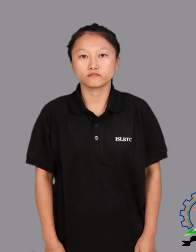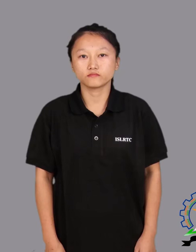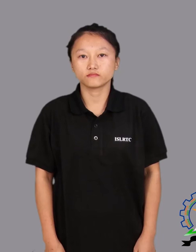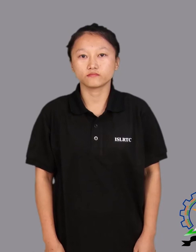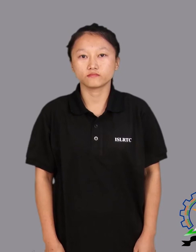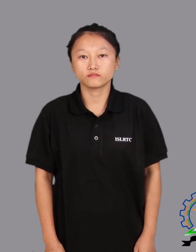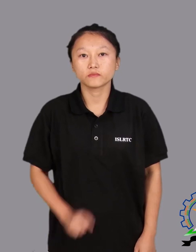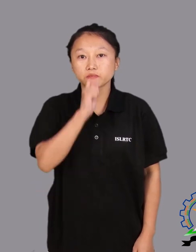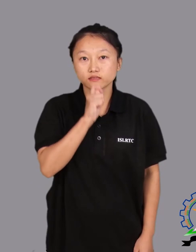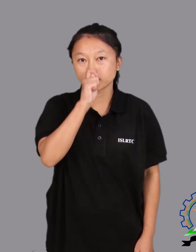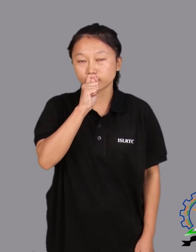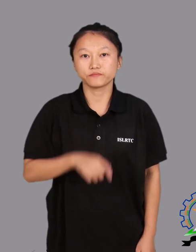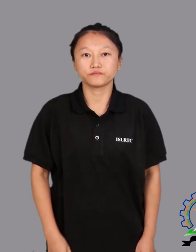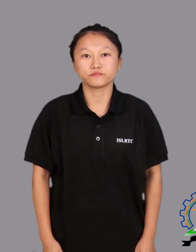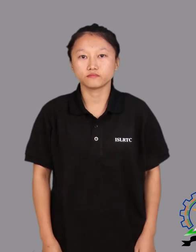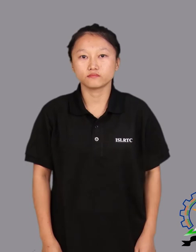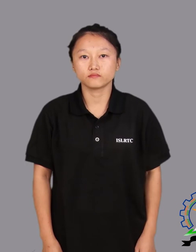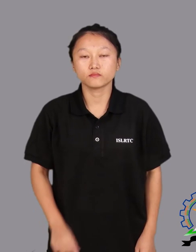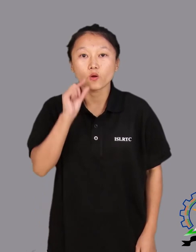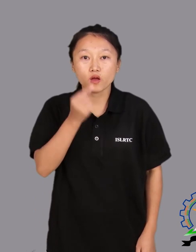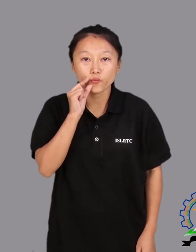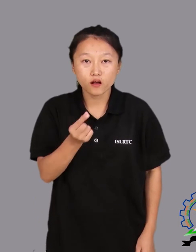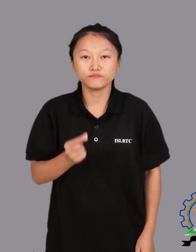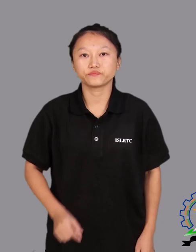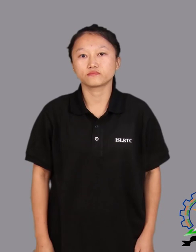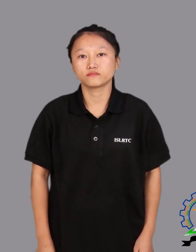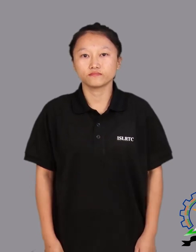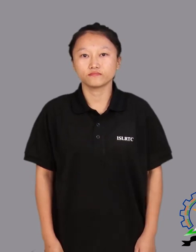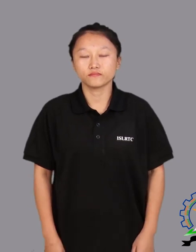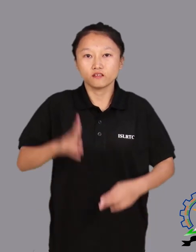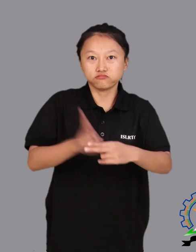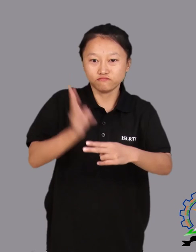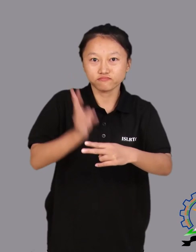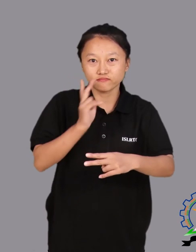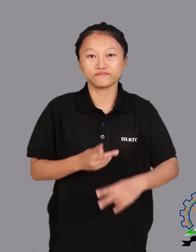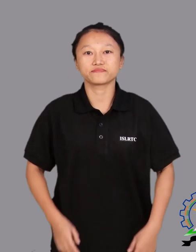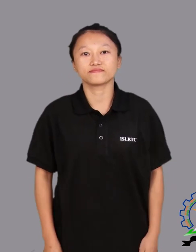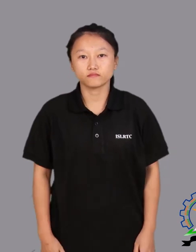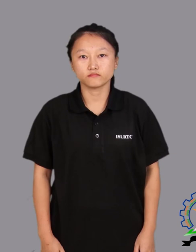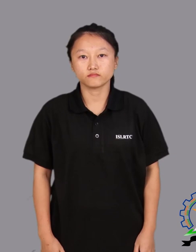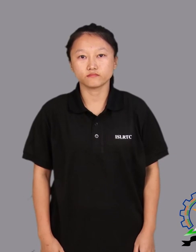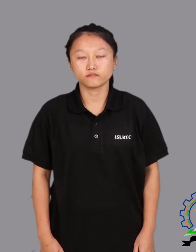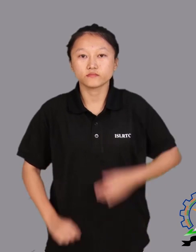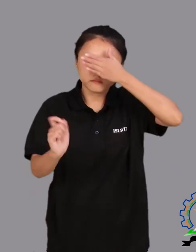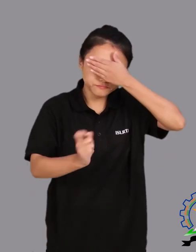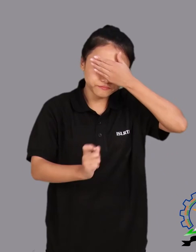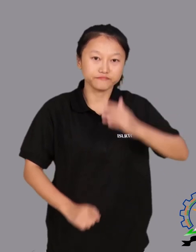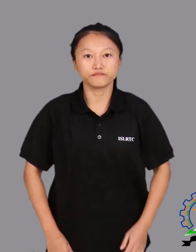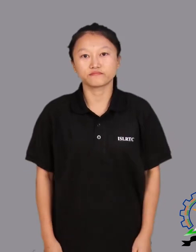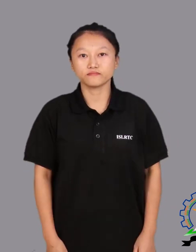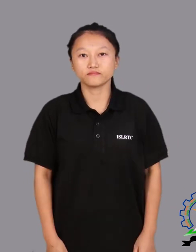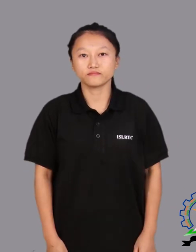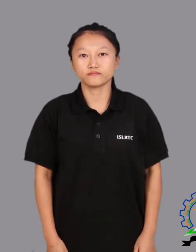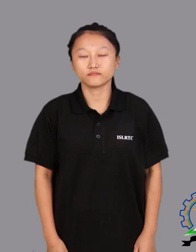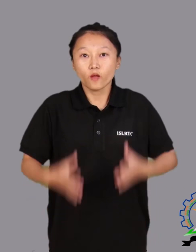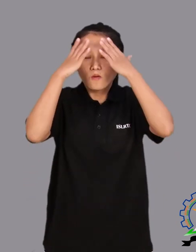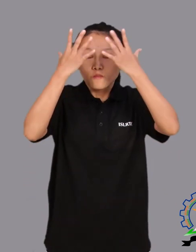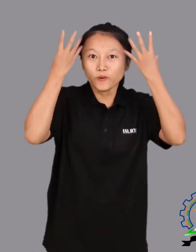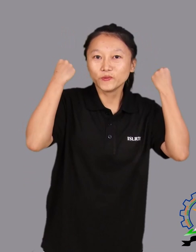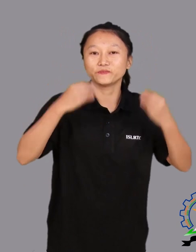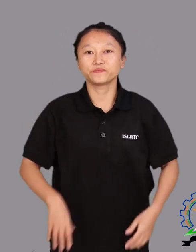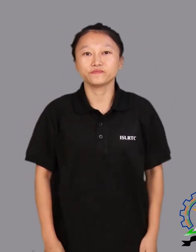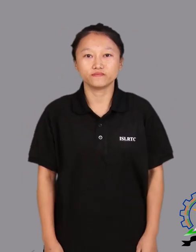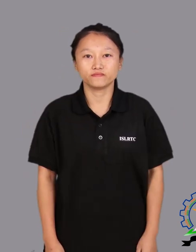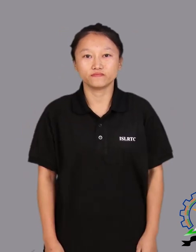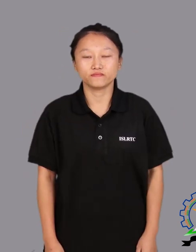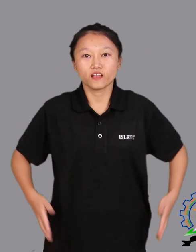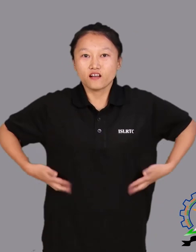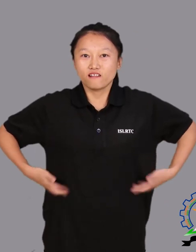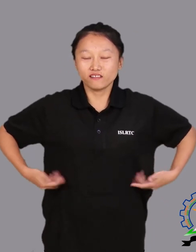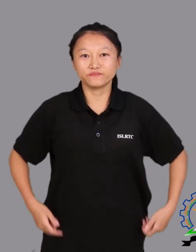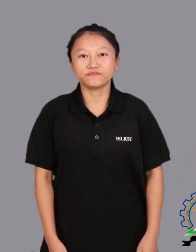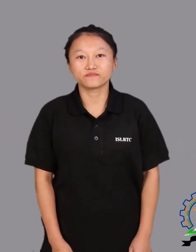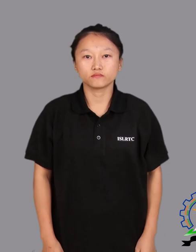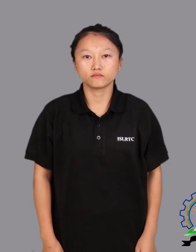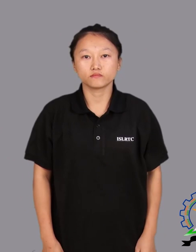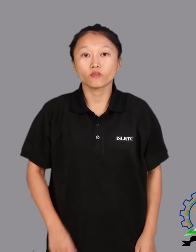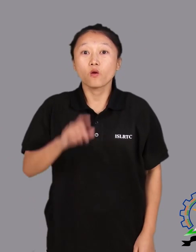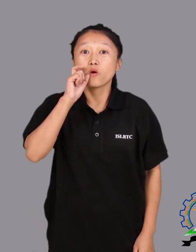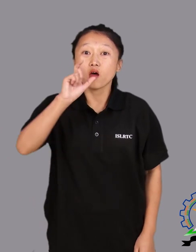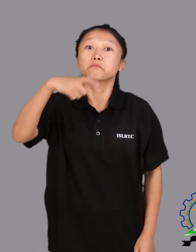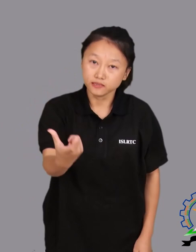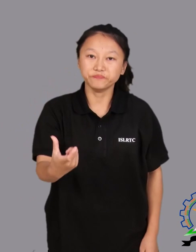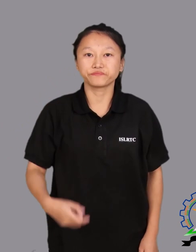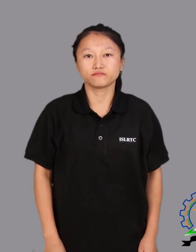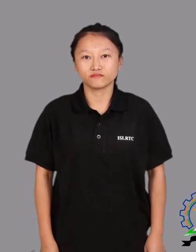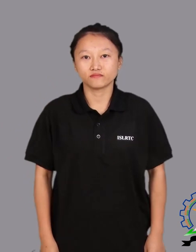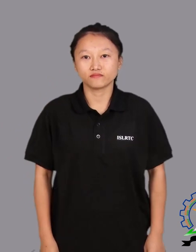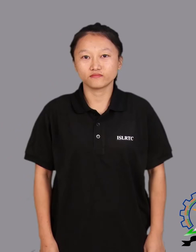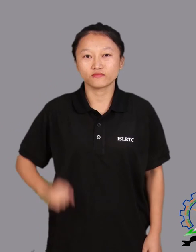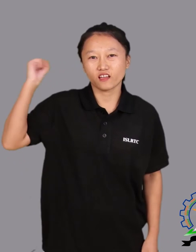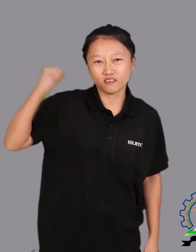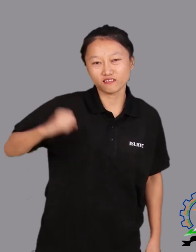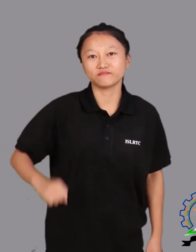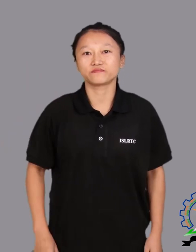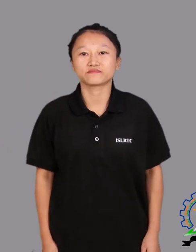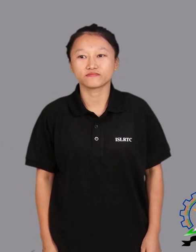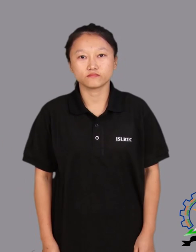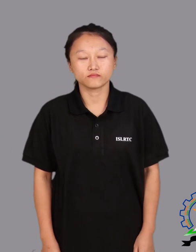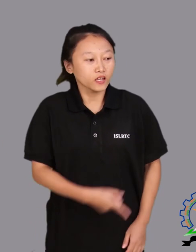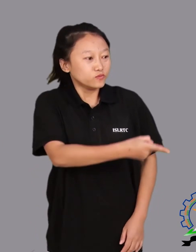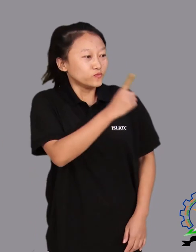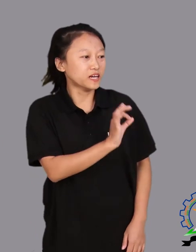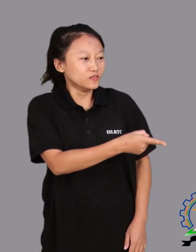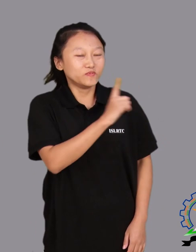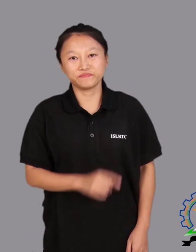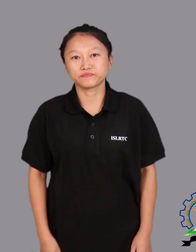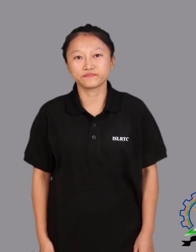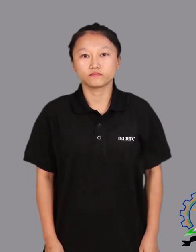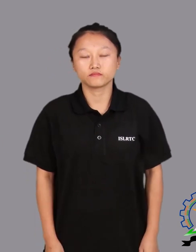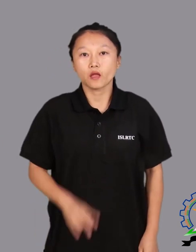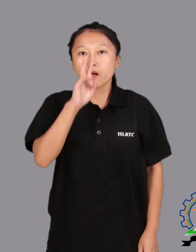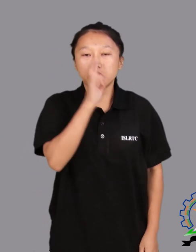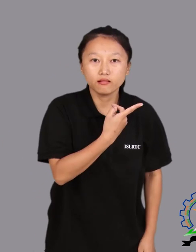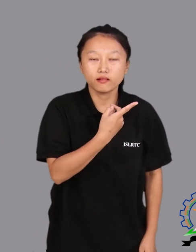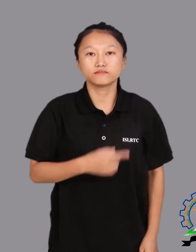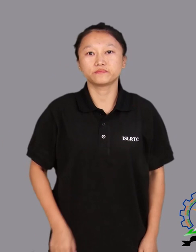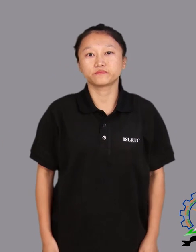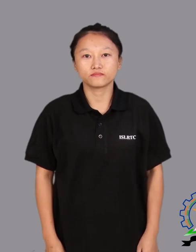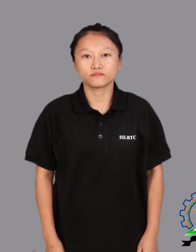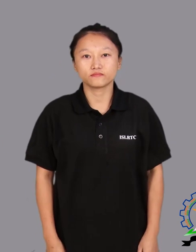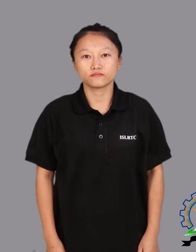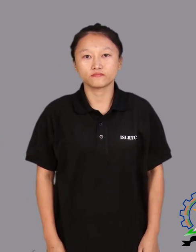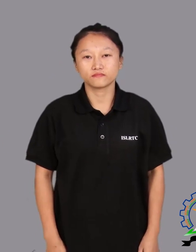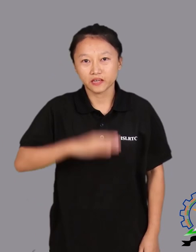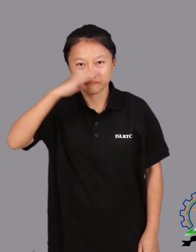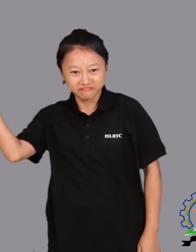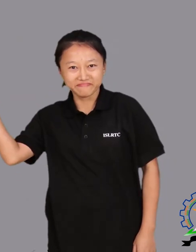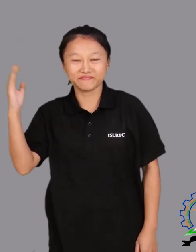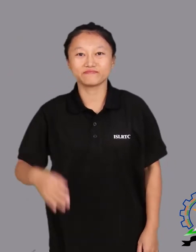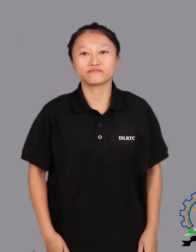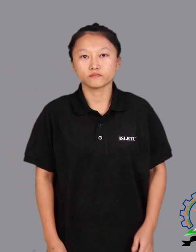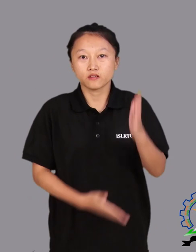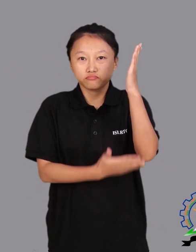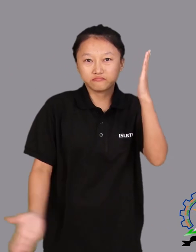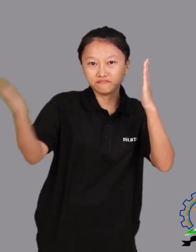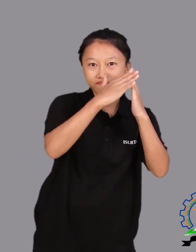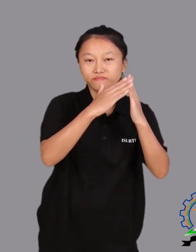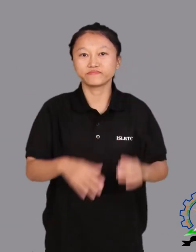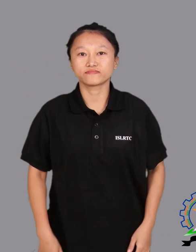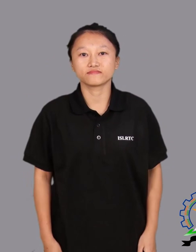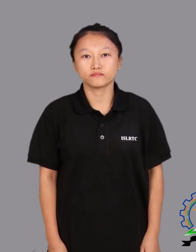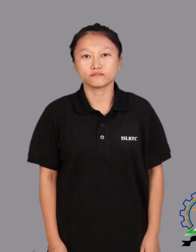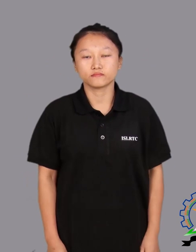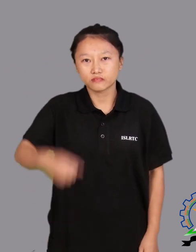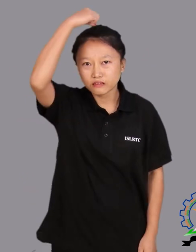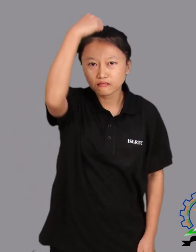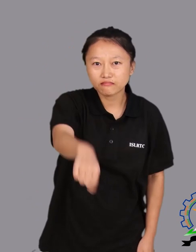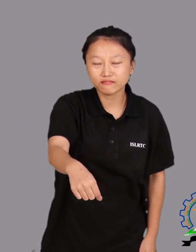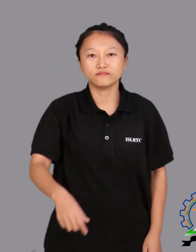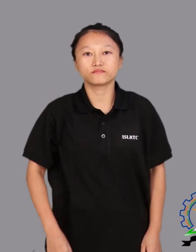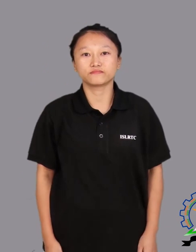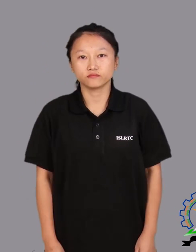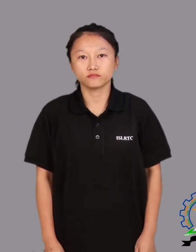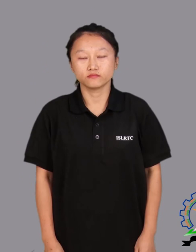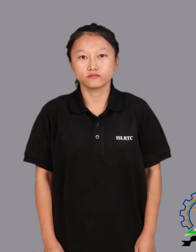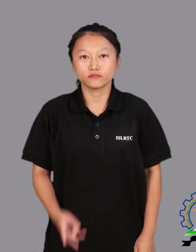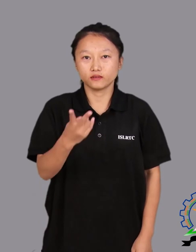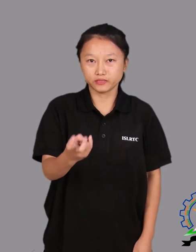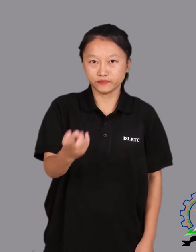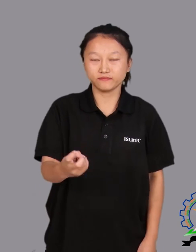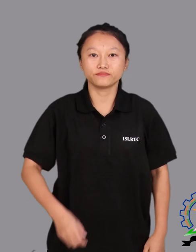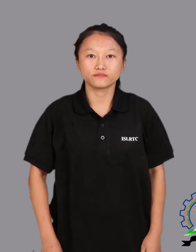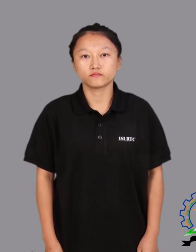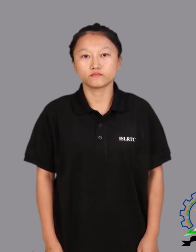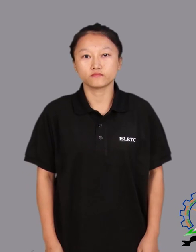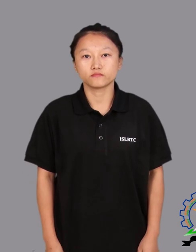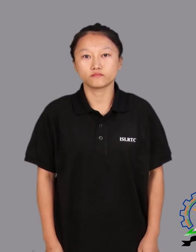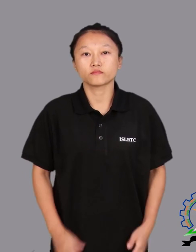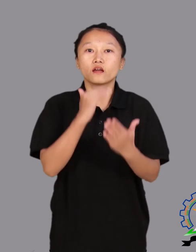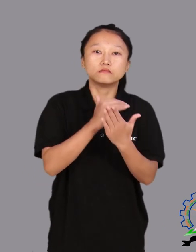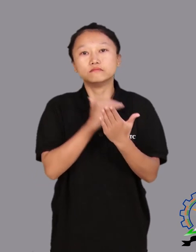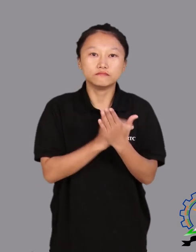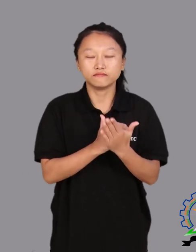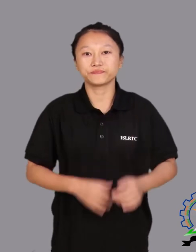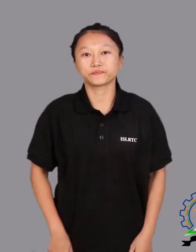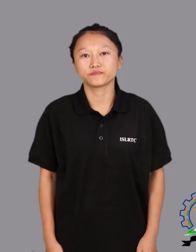Some Signs of Manipur Part 2